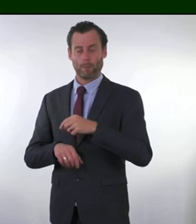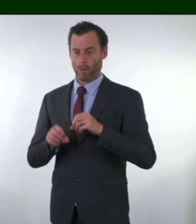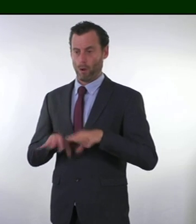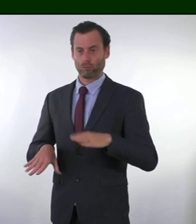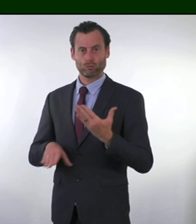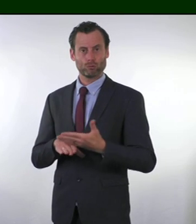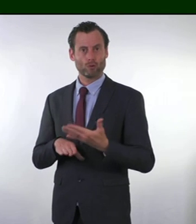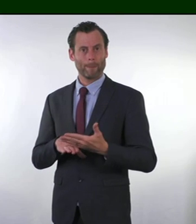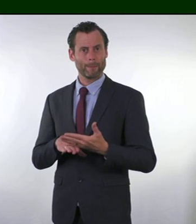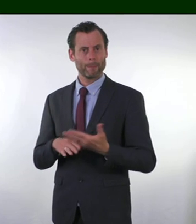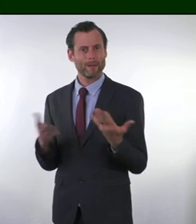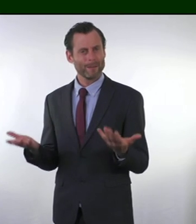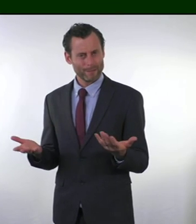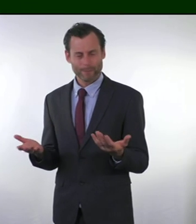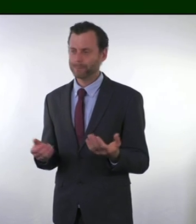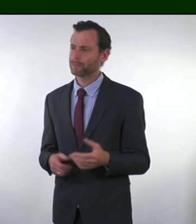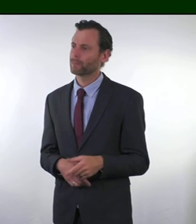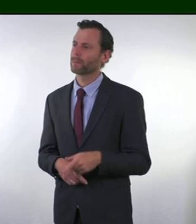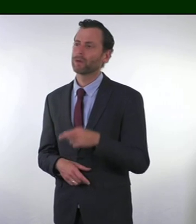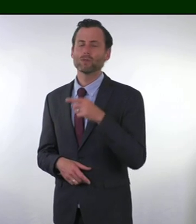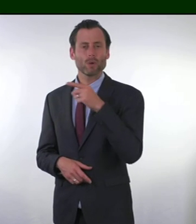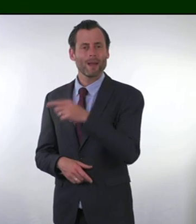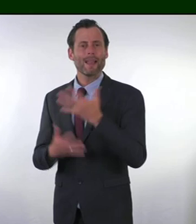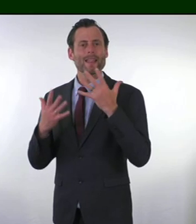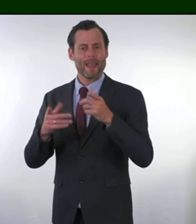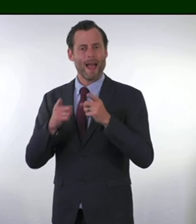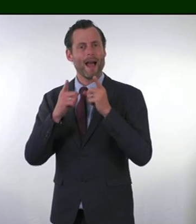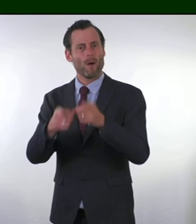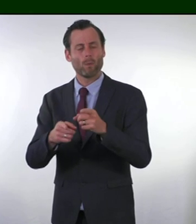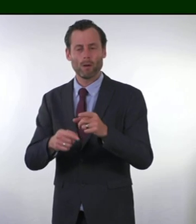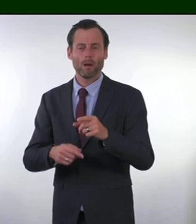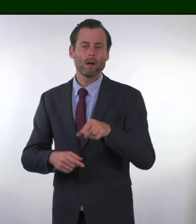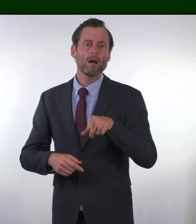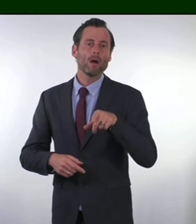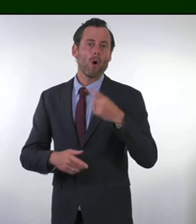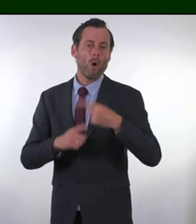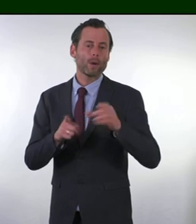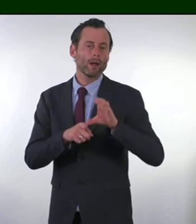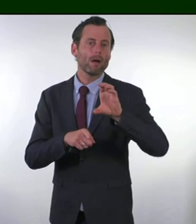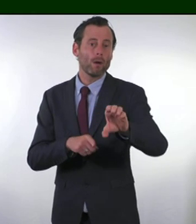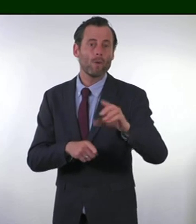Reimposing sanctions now is punitive and counter- productive when jobseekers need support.